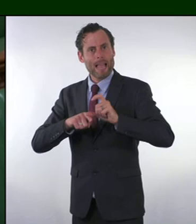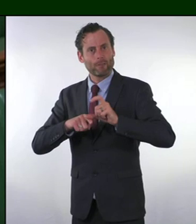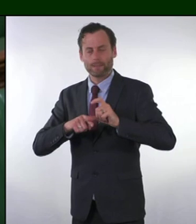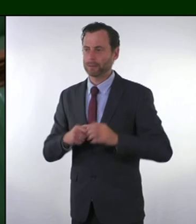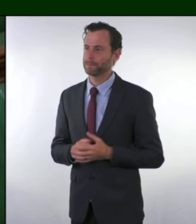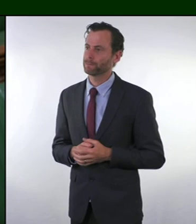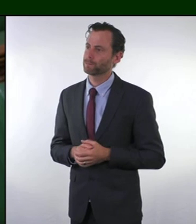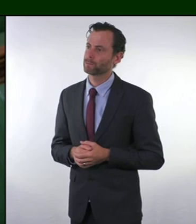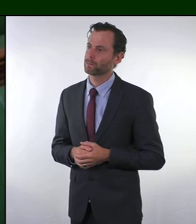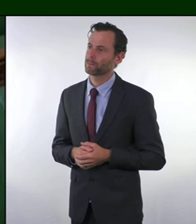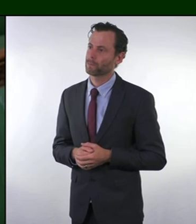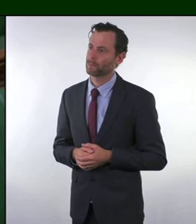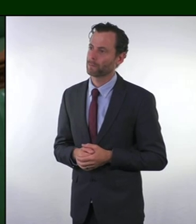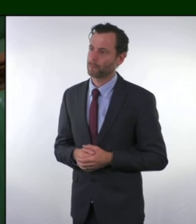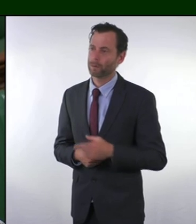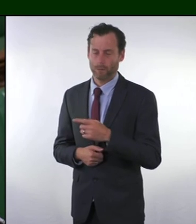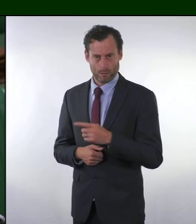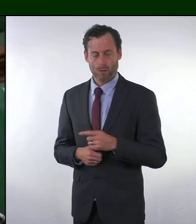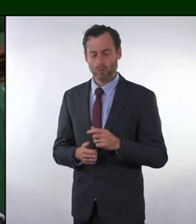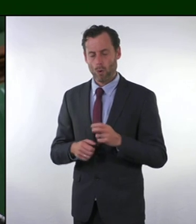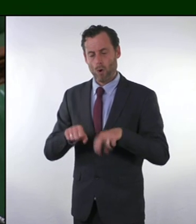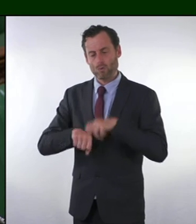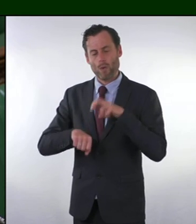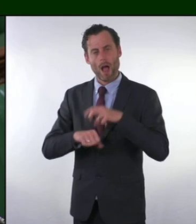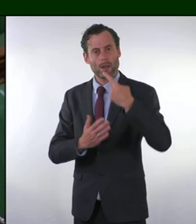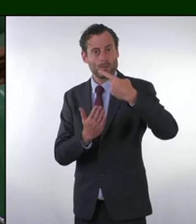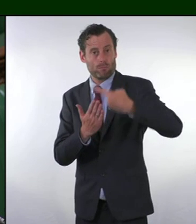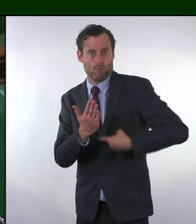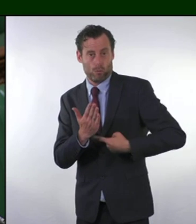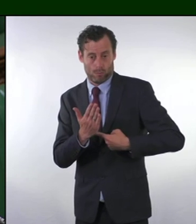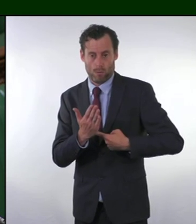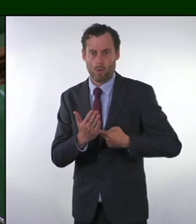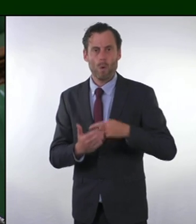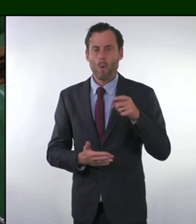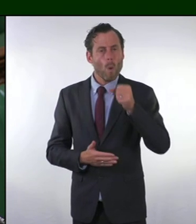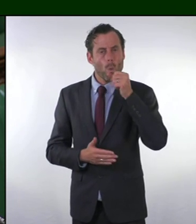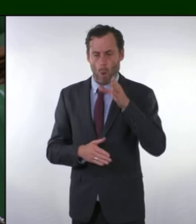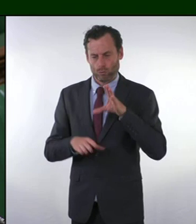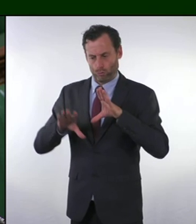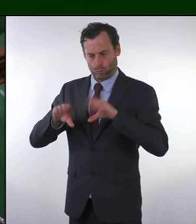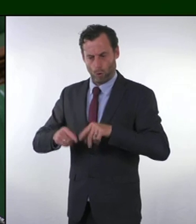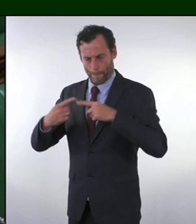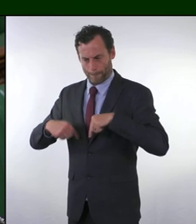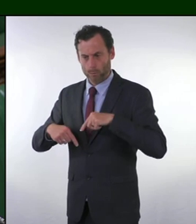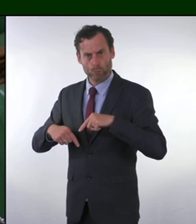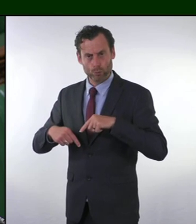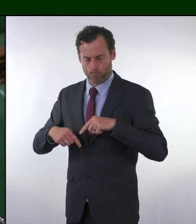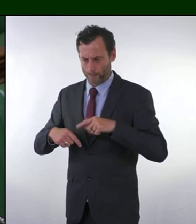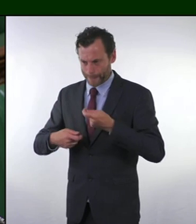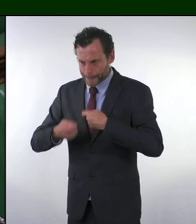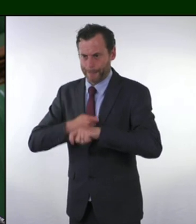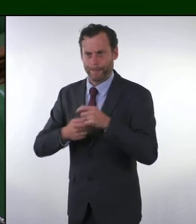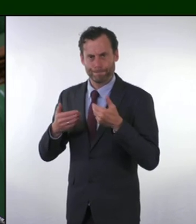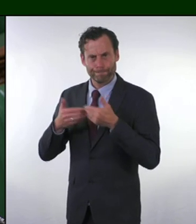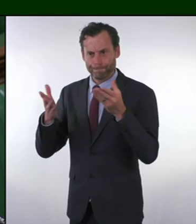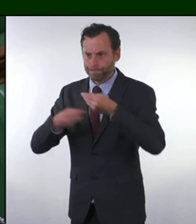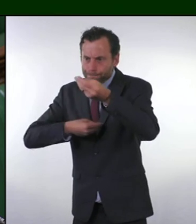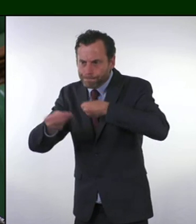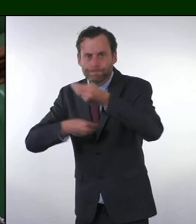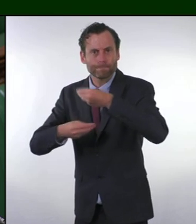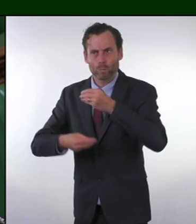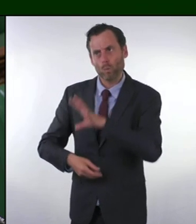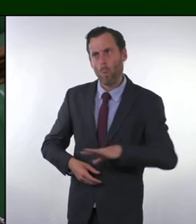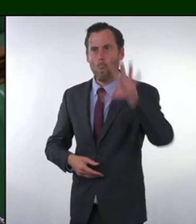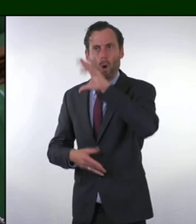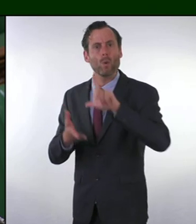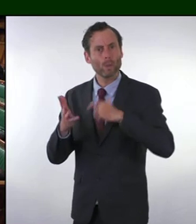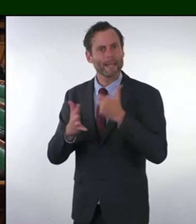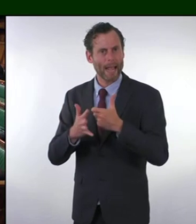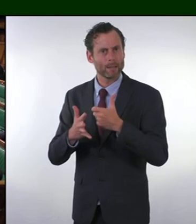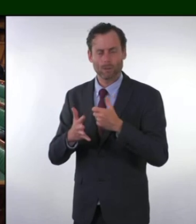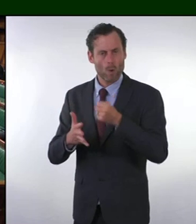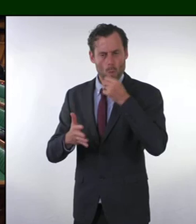Yes. Not a sausage, not a jot and not a tittle of the Northern Irish protocol will provide any such impediment to the unfettered access of goods and services between all parts of the UK.